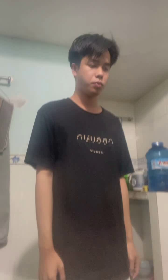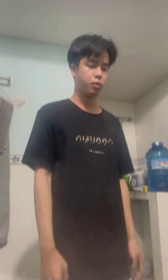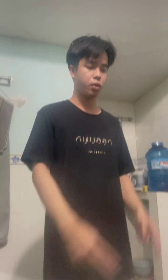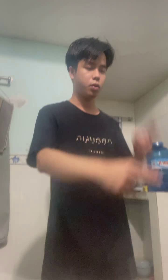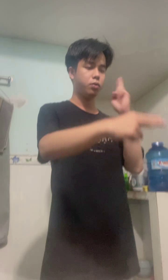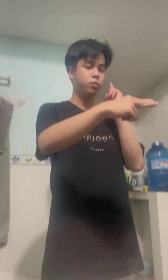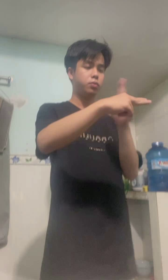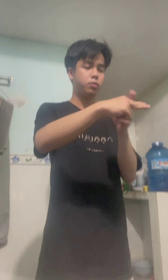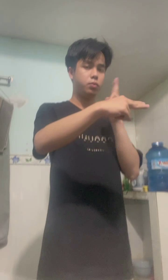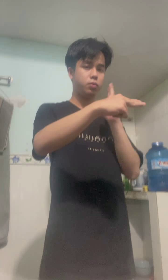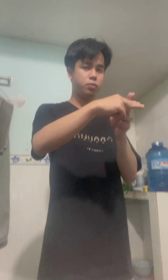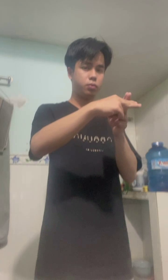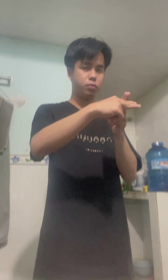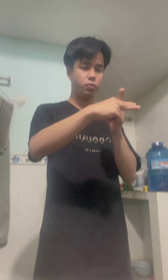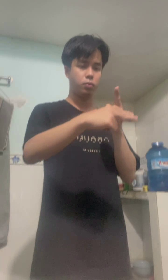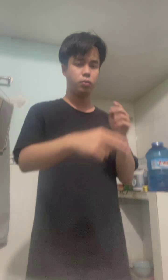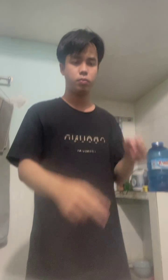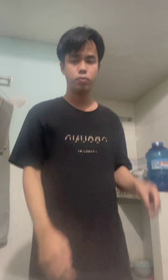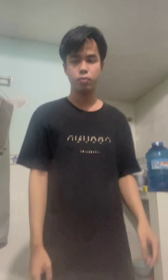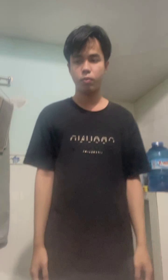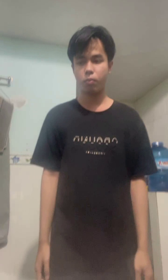yeu cau